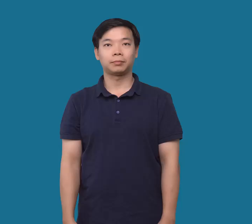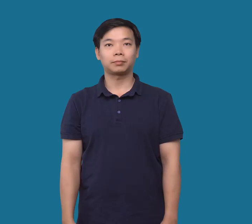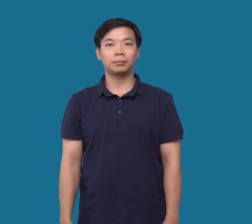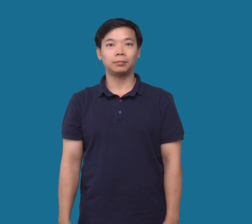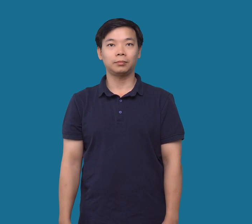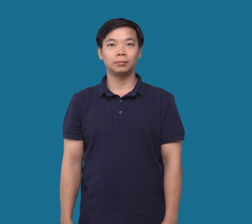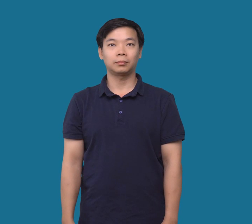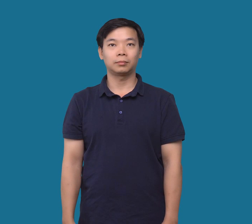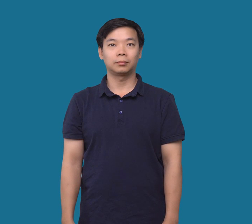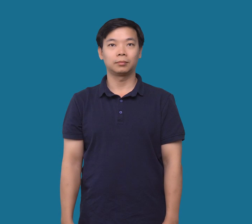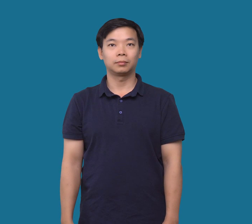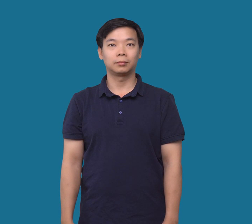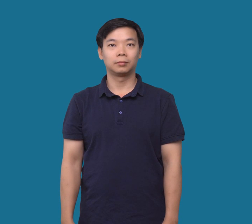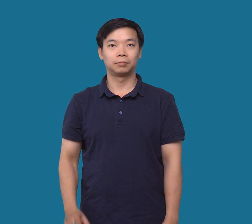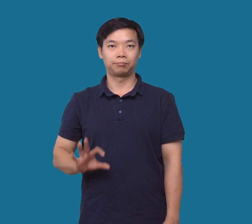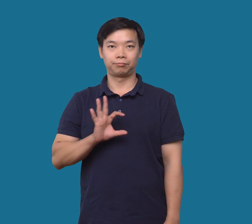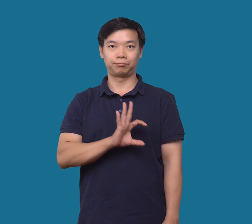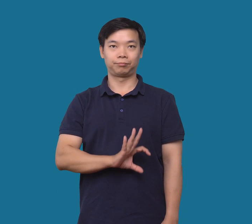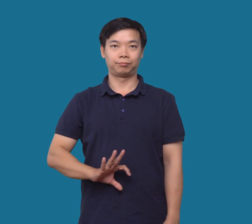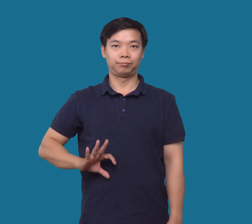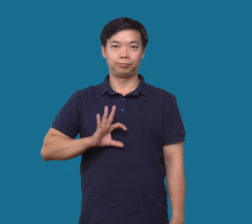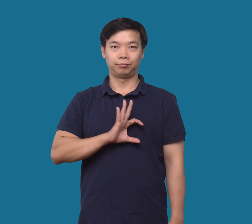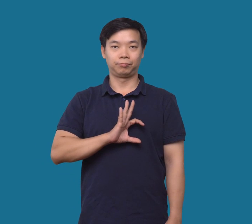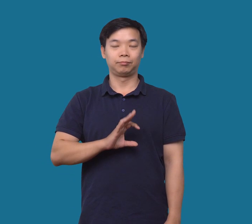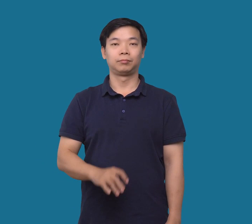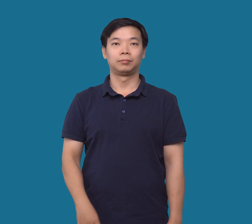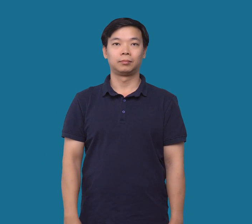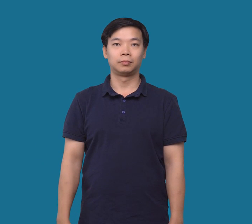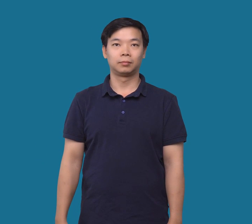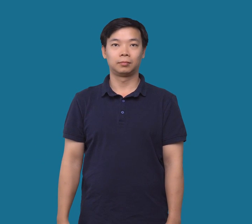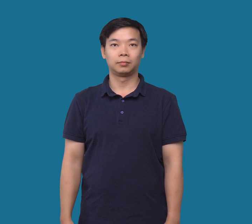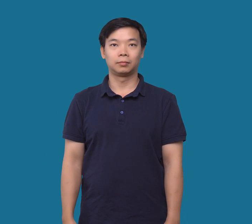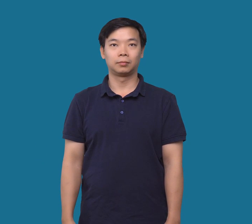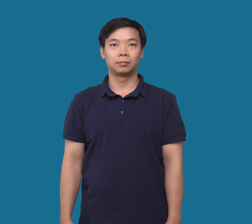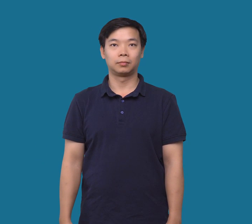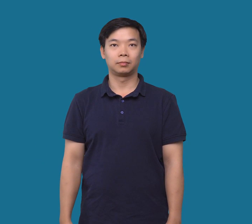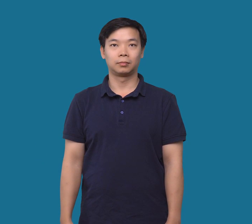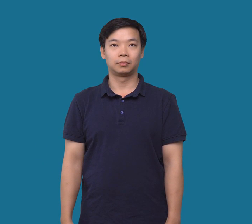hệ bài tiết